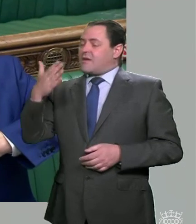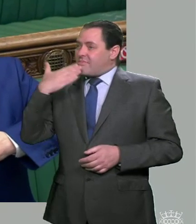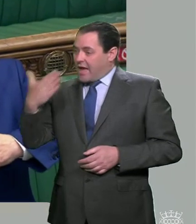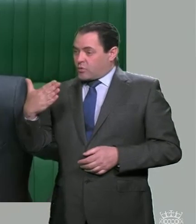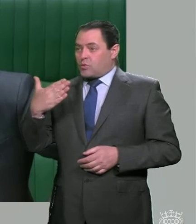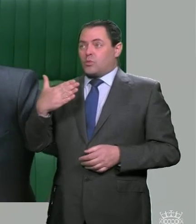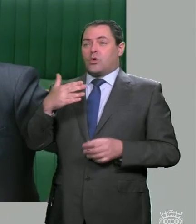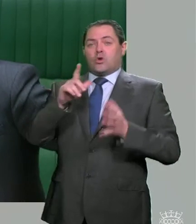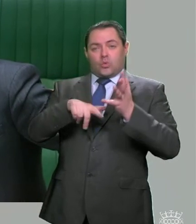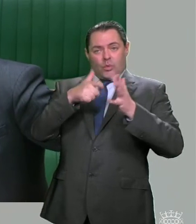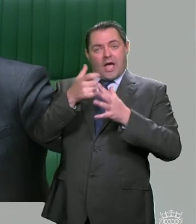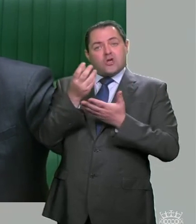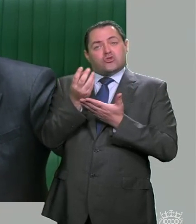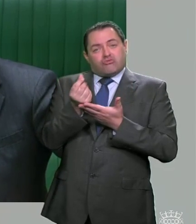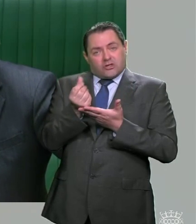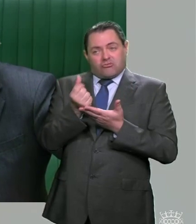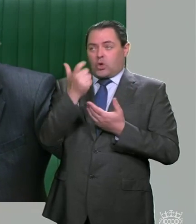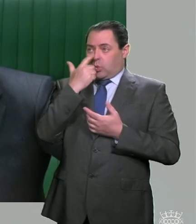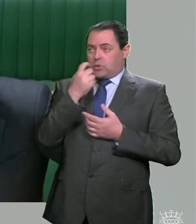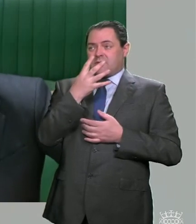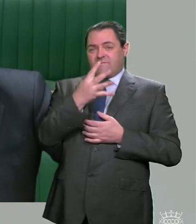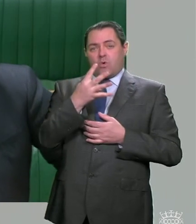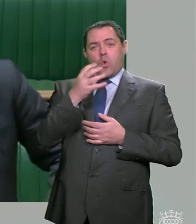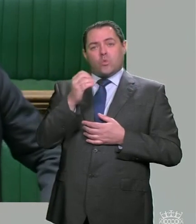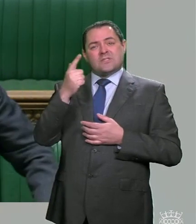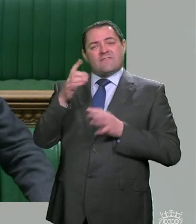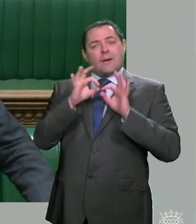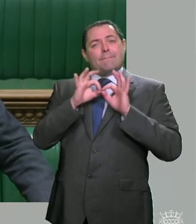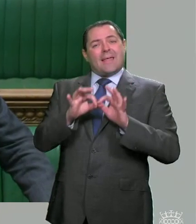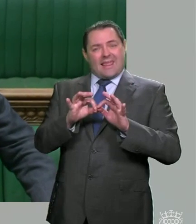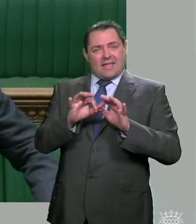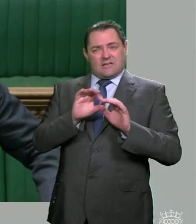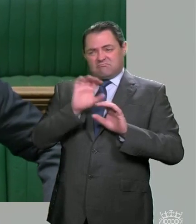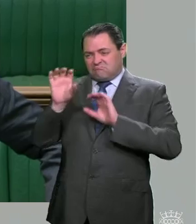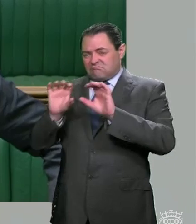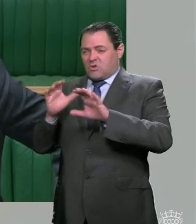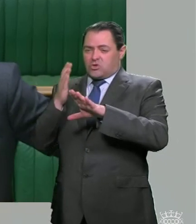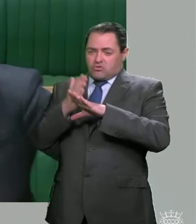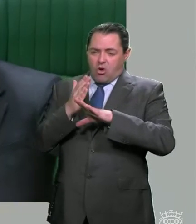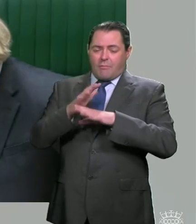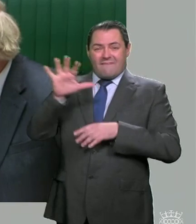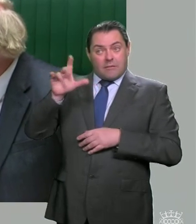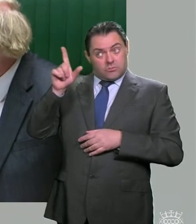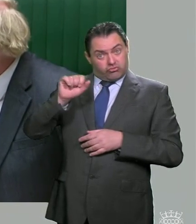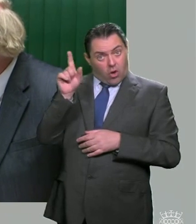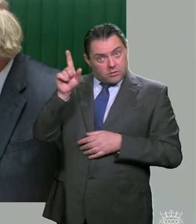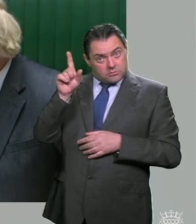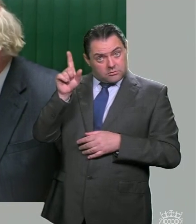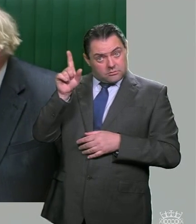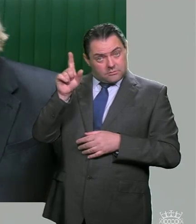Thanks to the UK Treasury, we were able to spend £407 billion supporting jobs and families in Scotland.